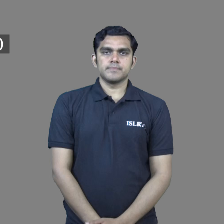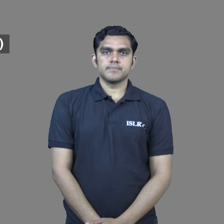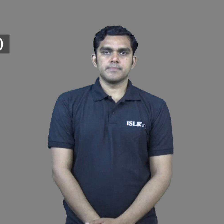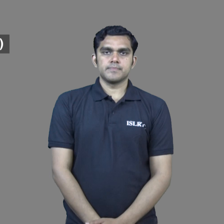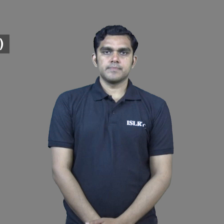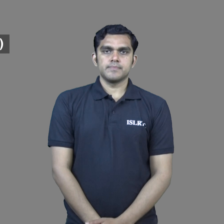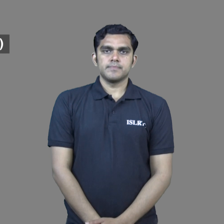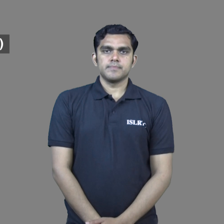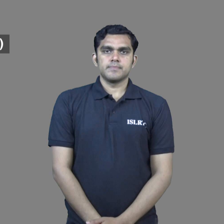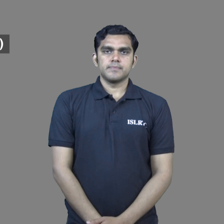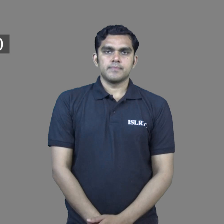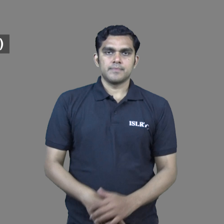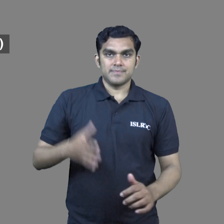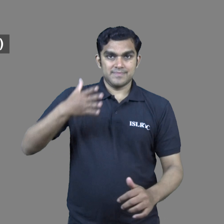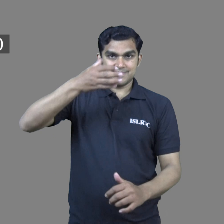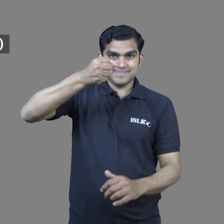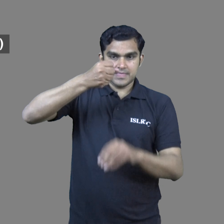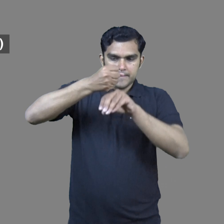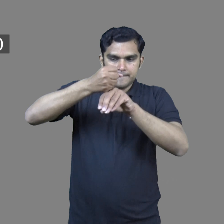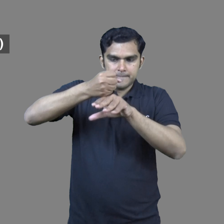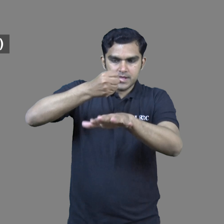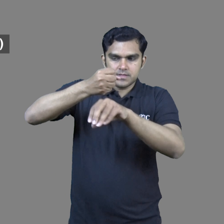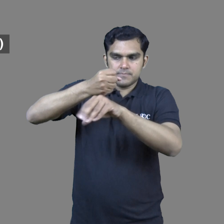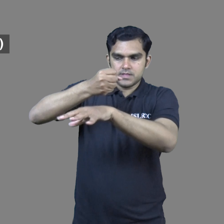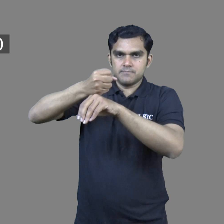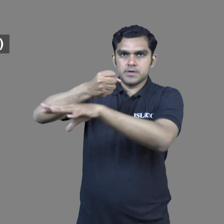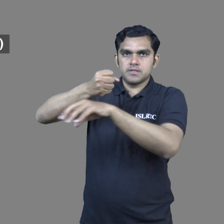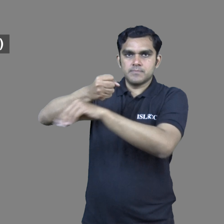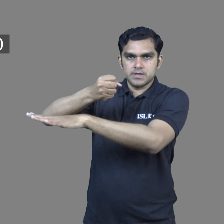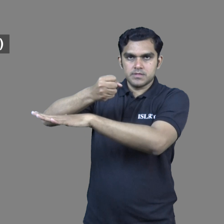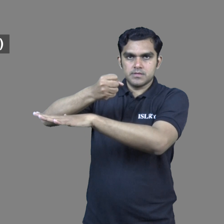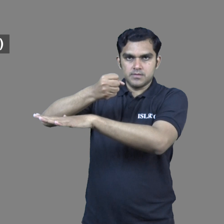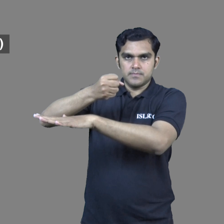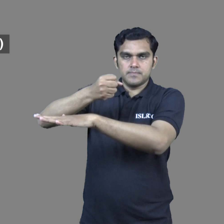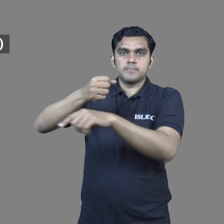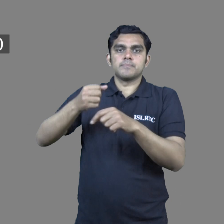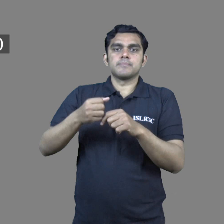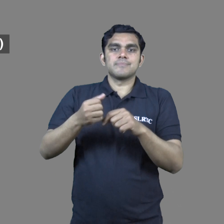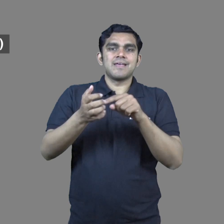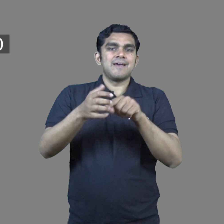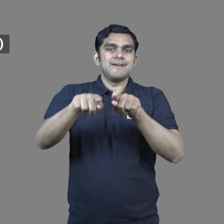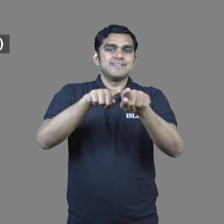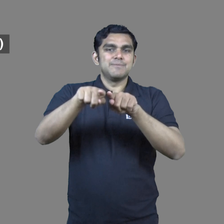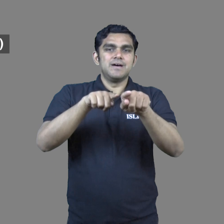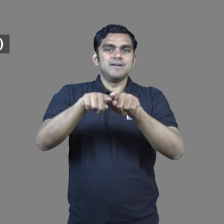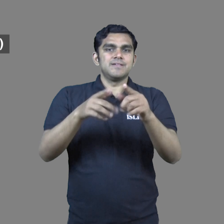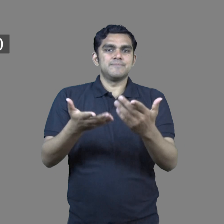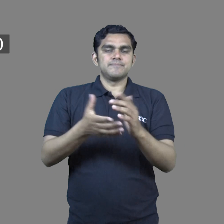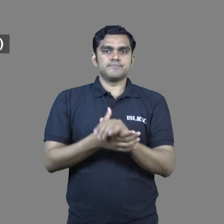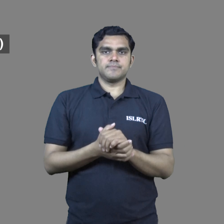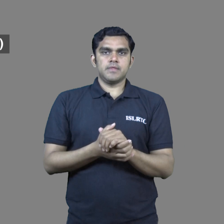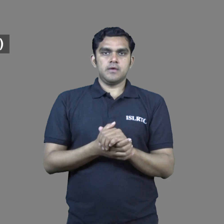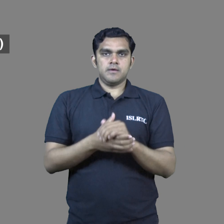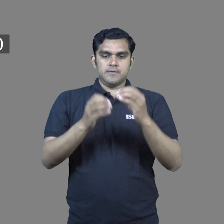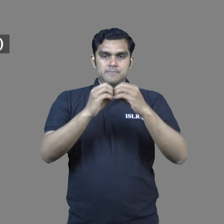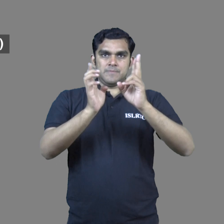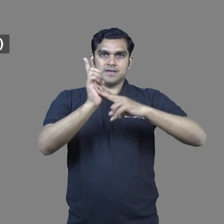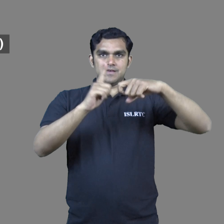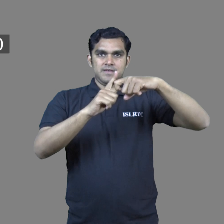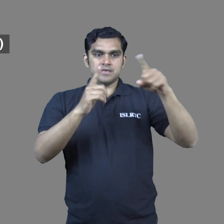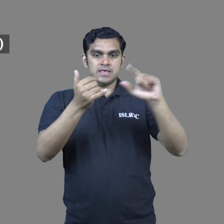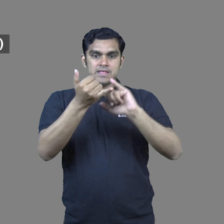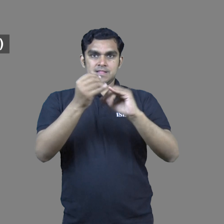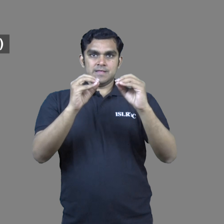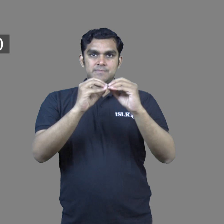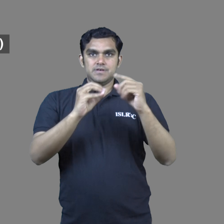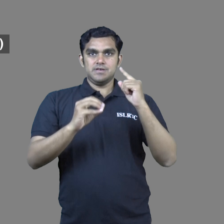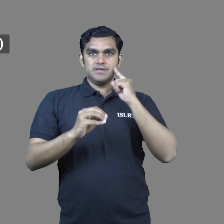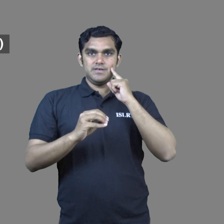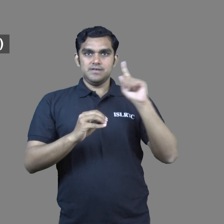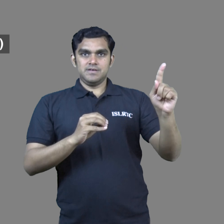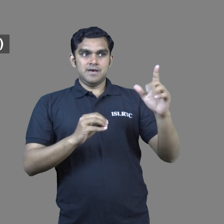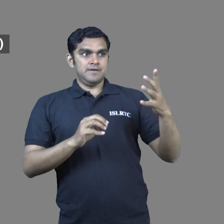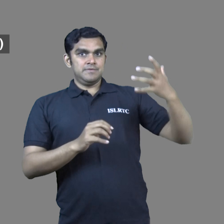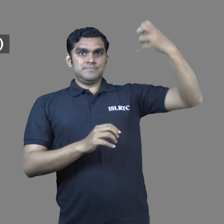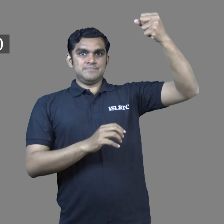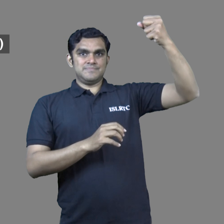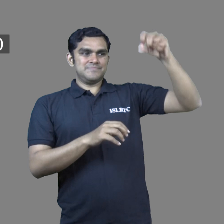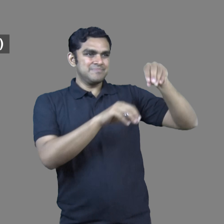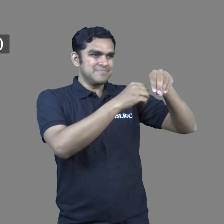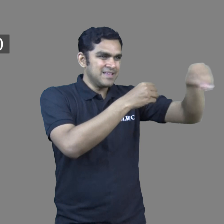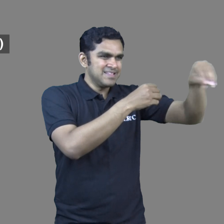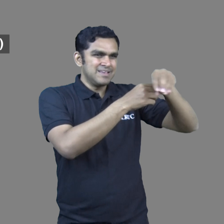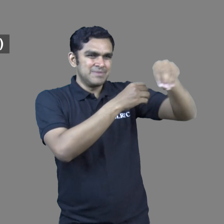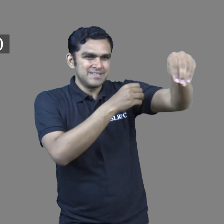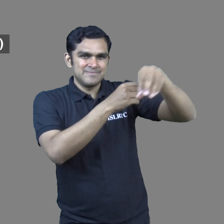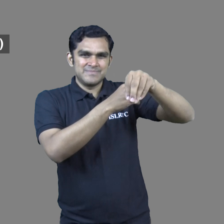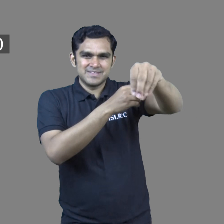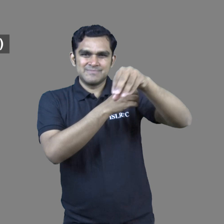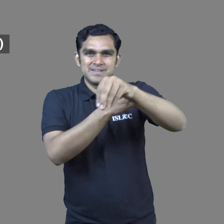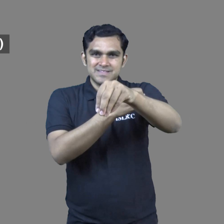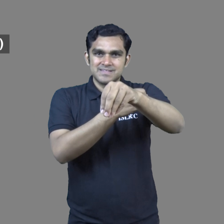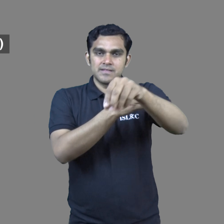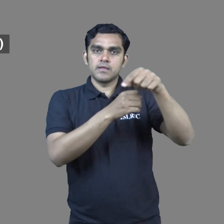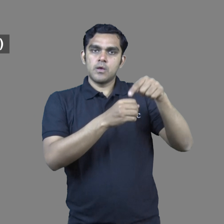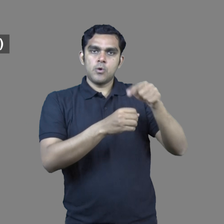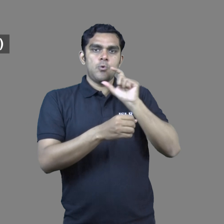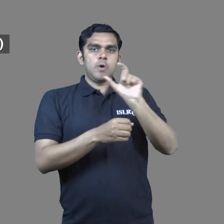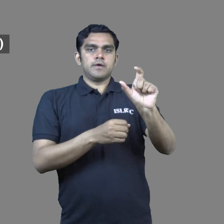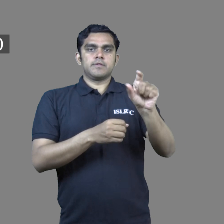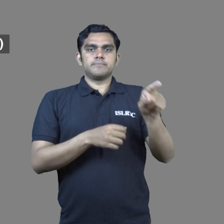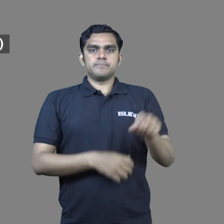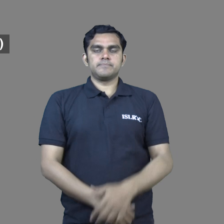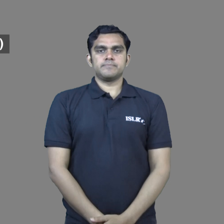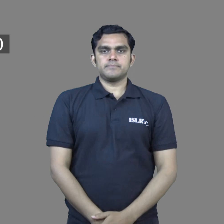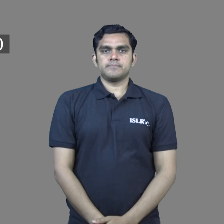Branch (Admininistrator)